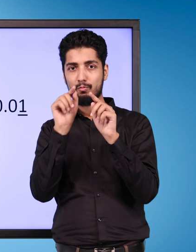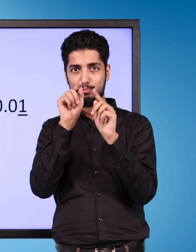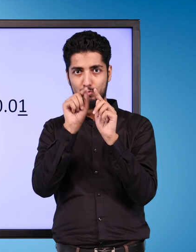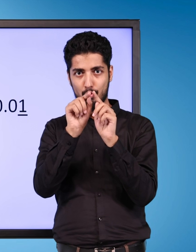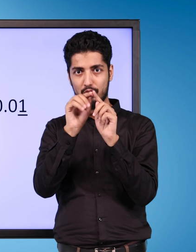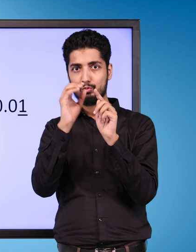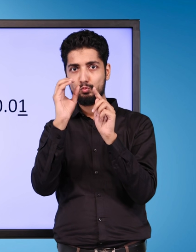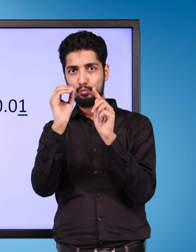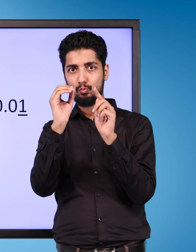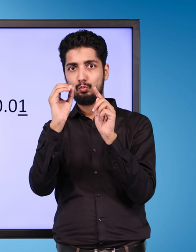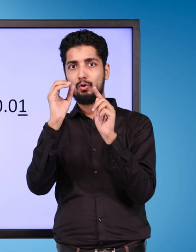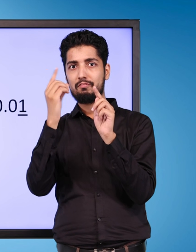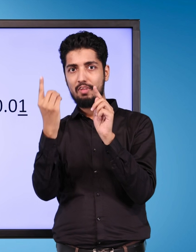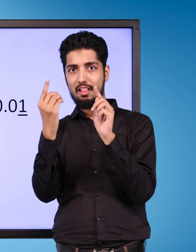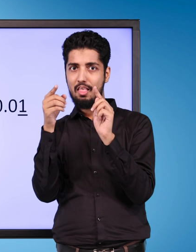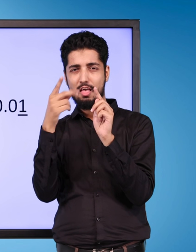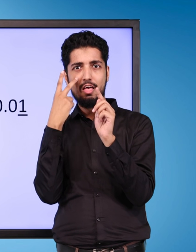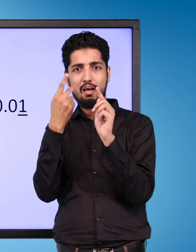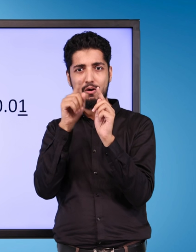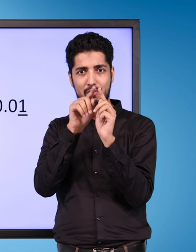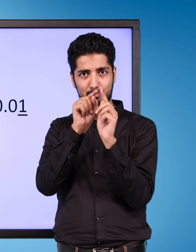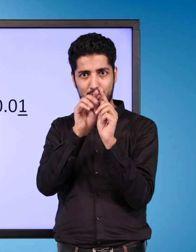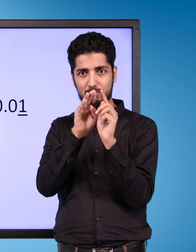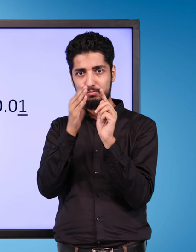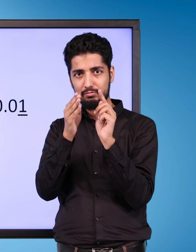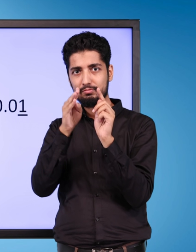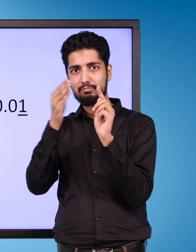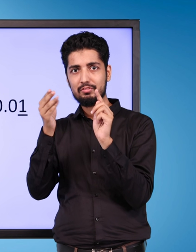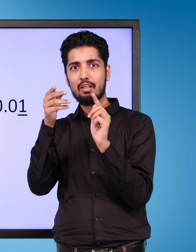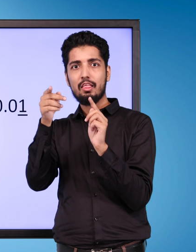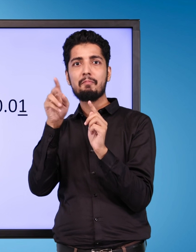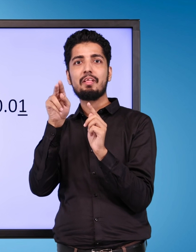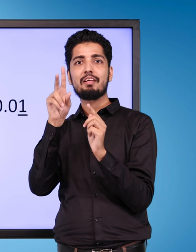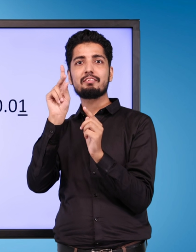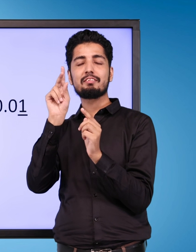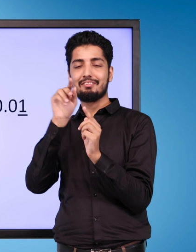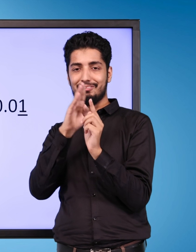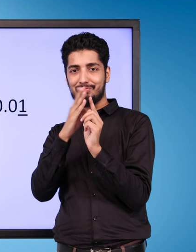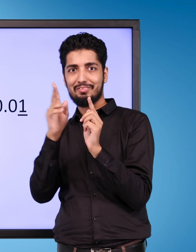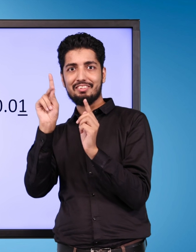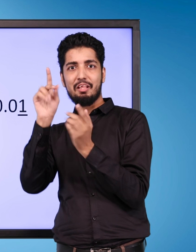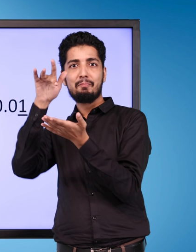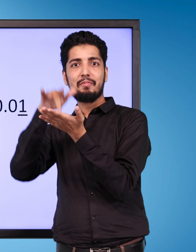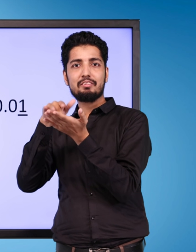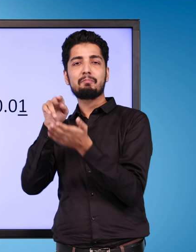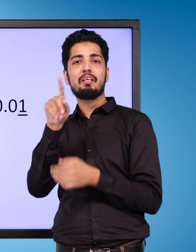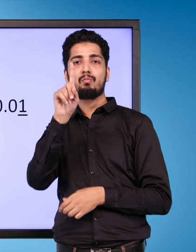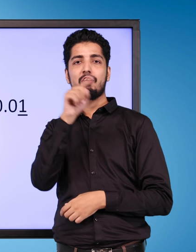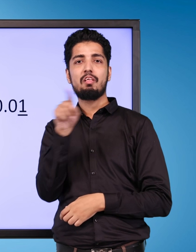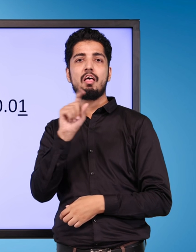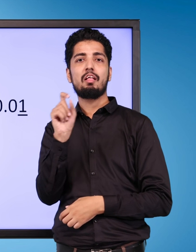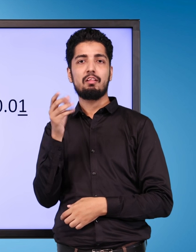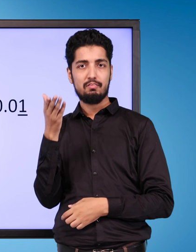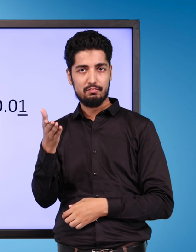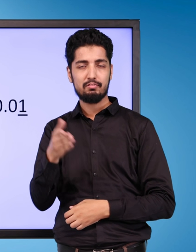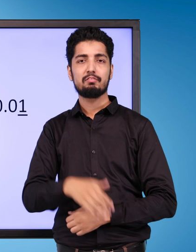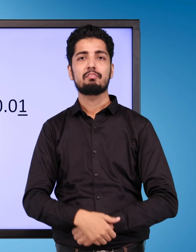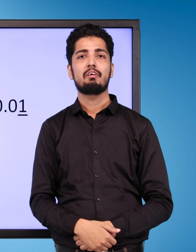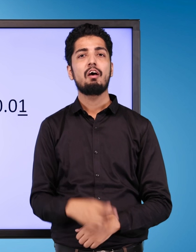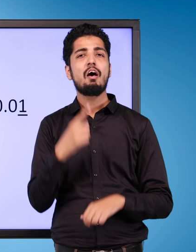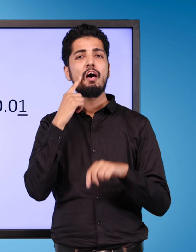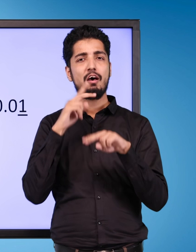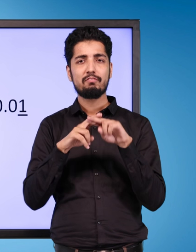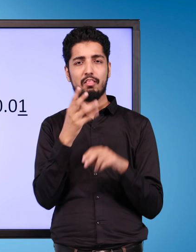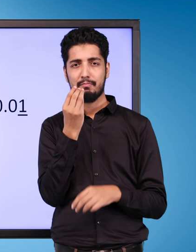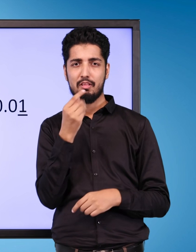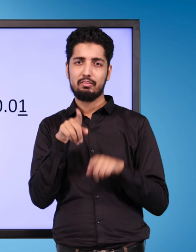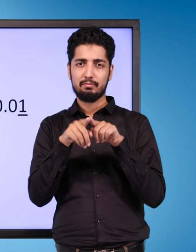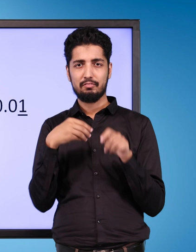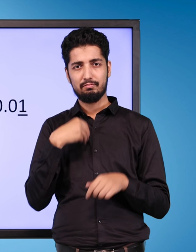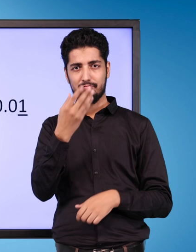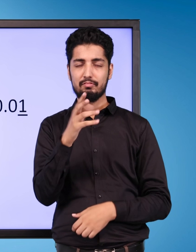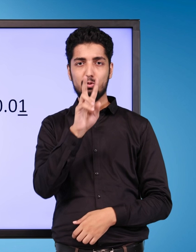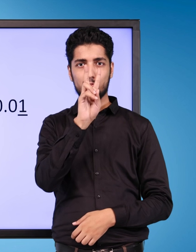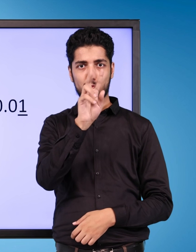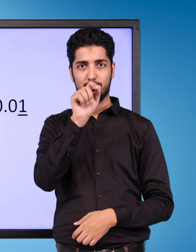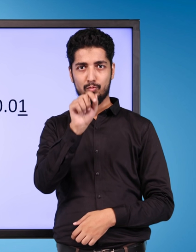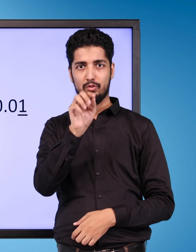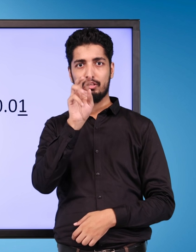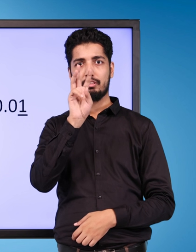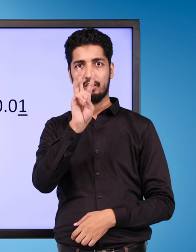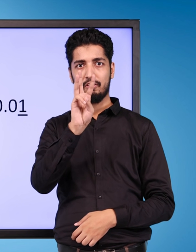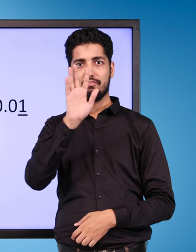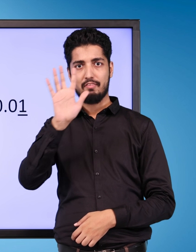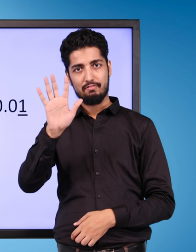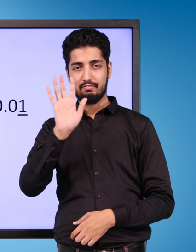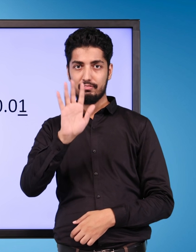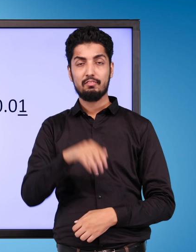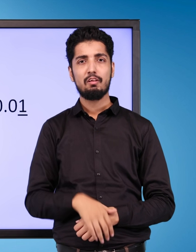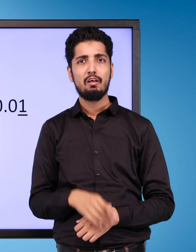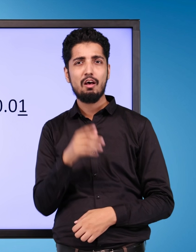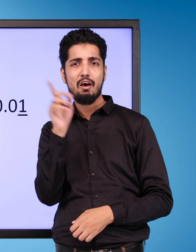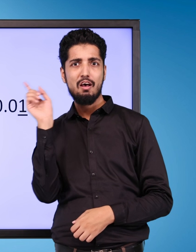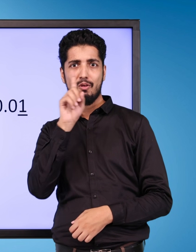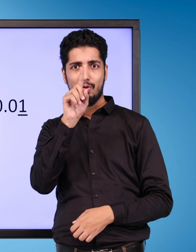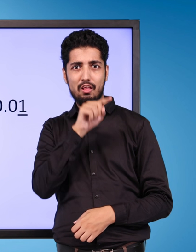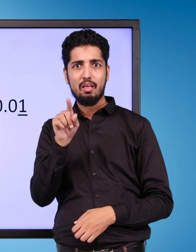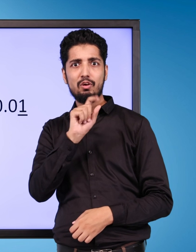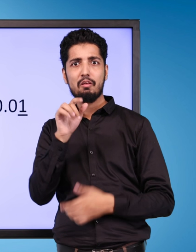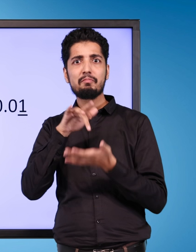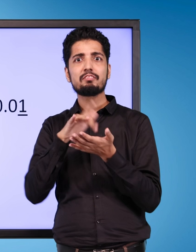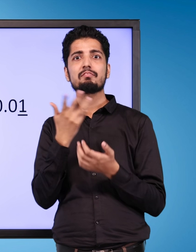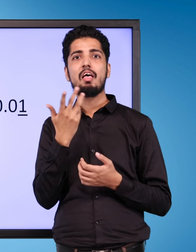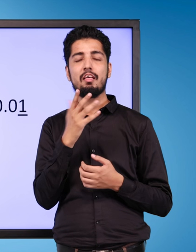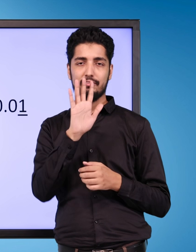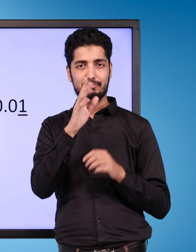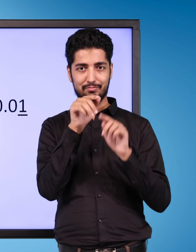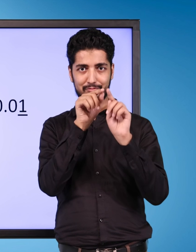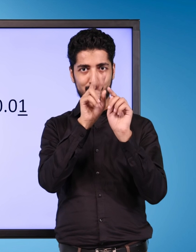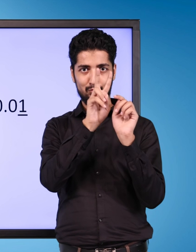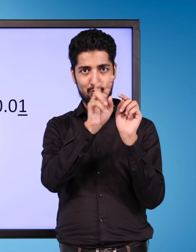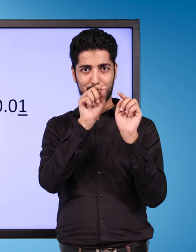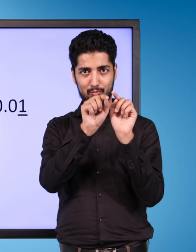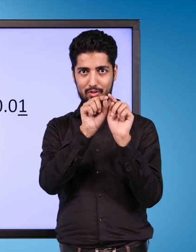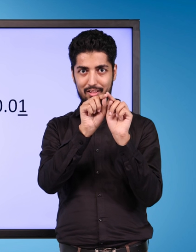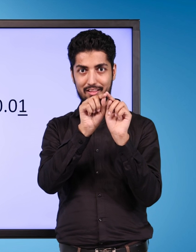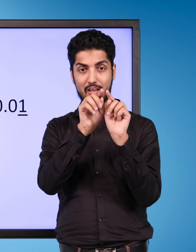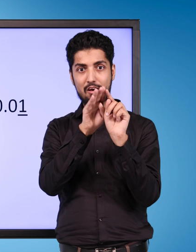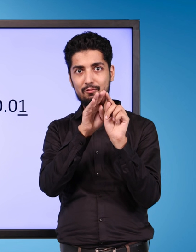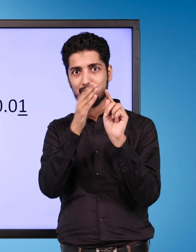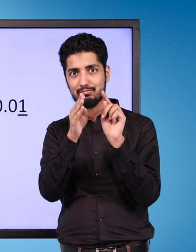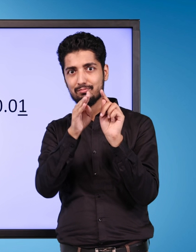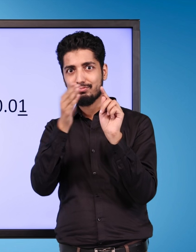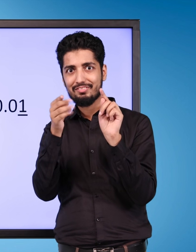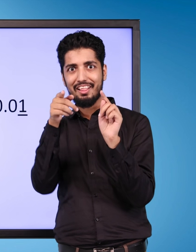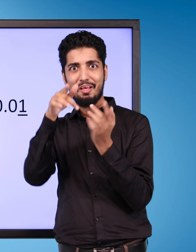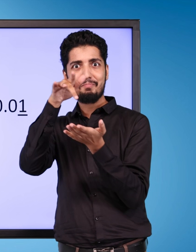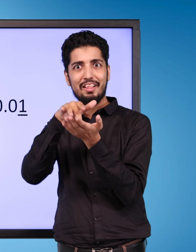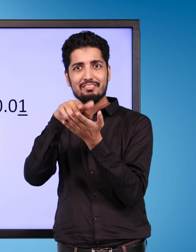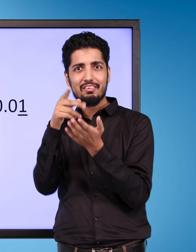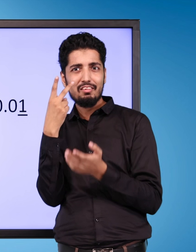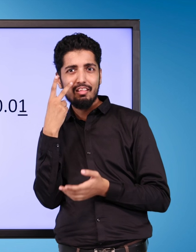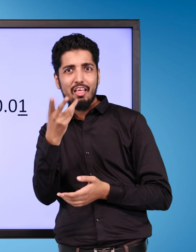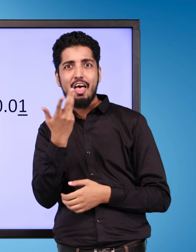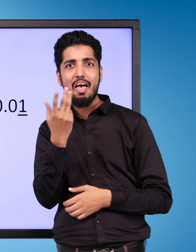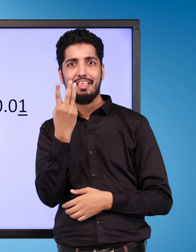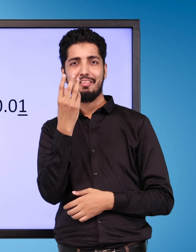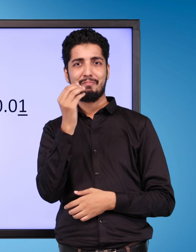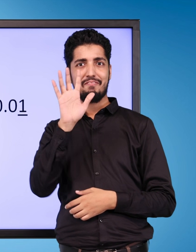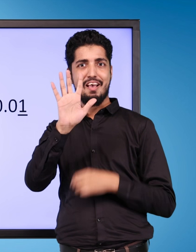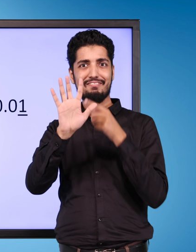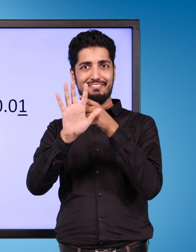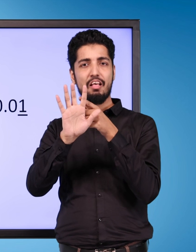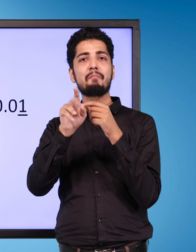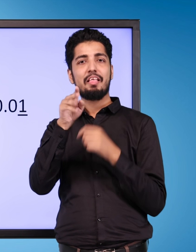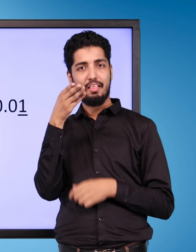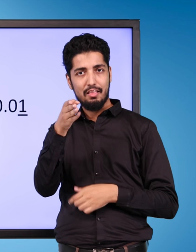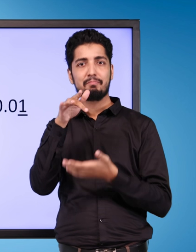Hundredths is the place value of the second position to the right of a decimal point in a number For example, in the number 2.35 5 is in the hundredths position